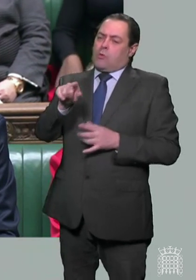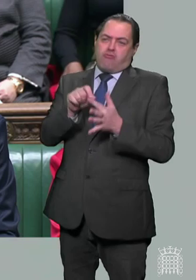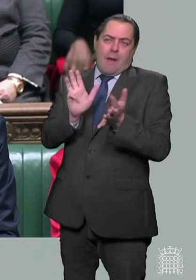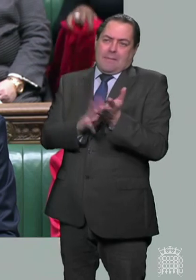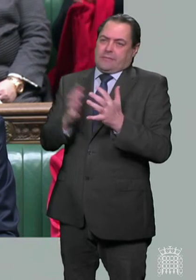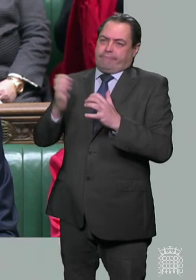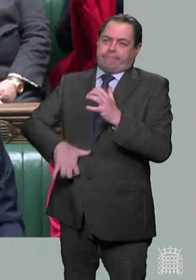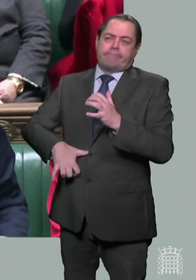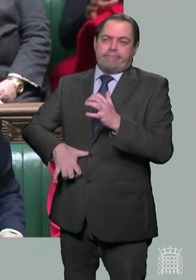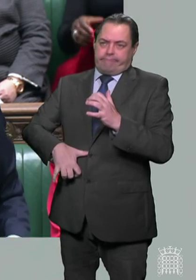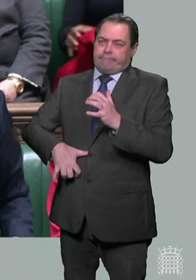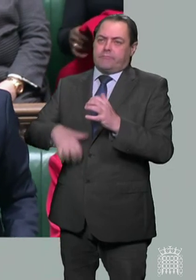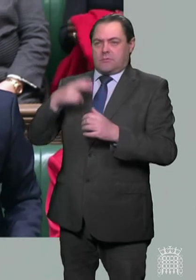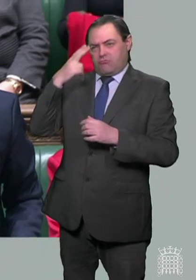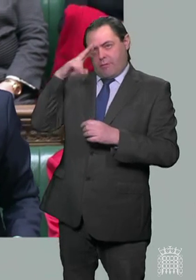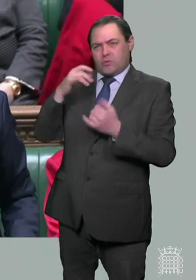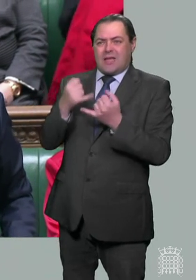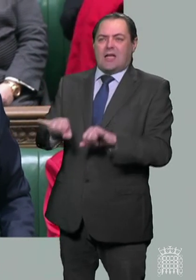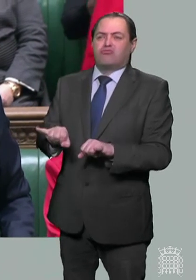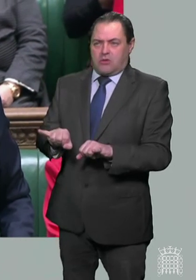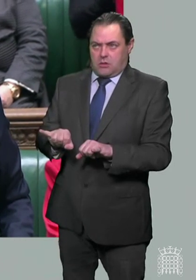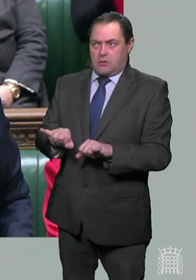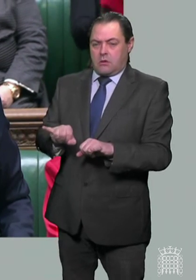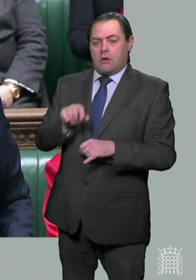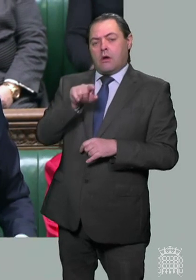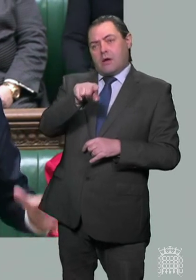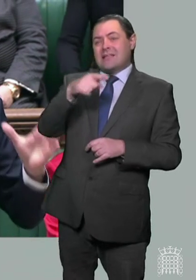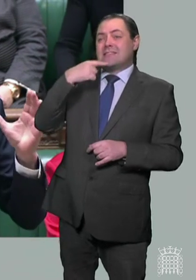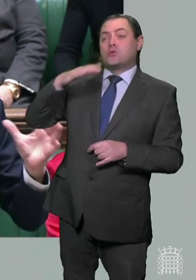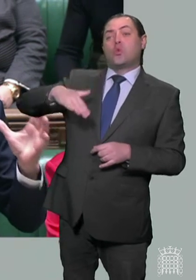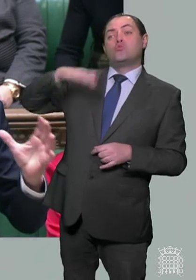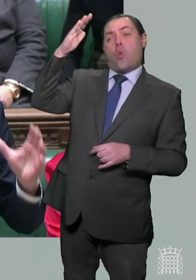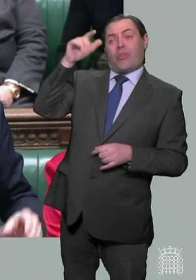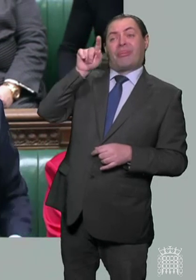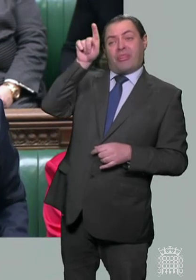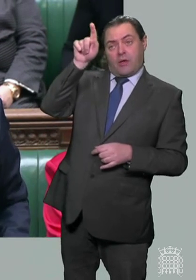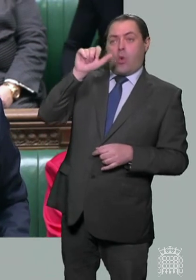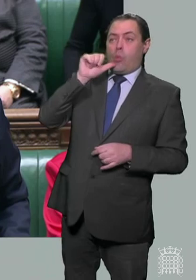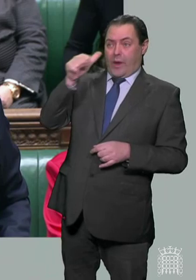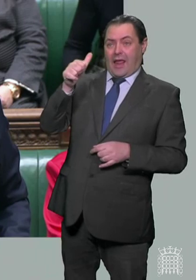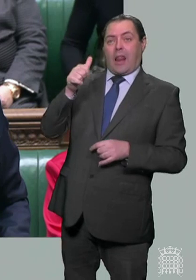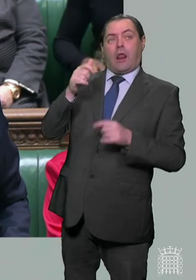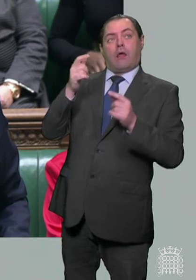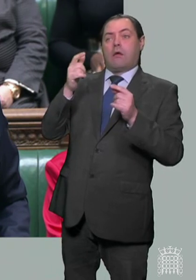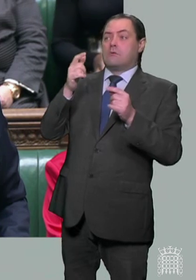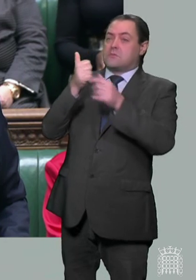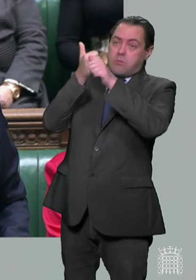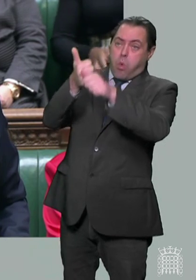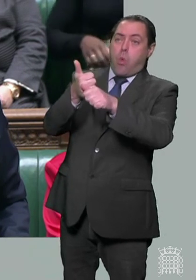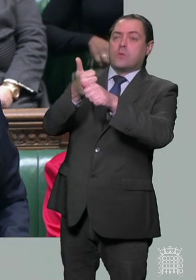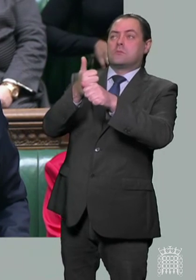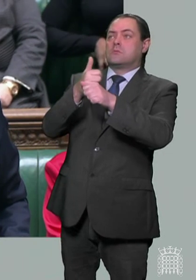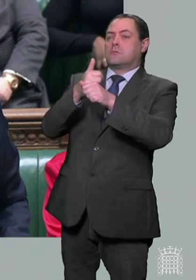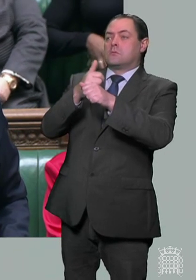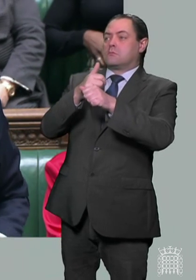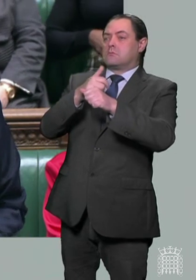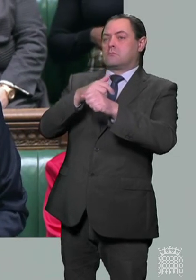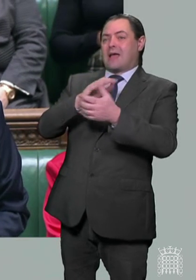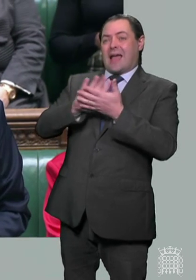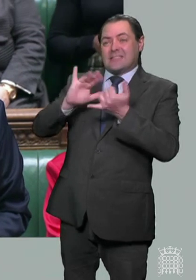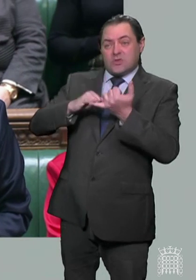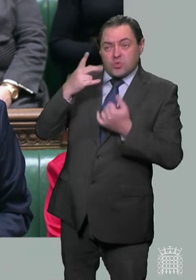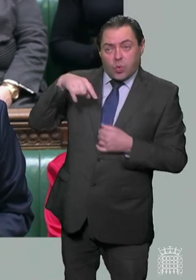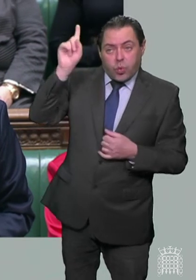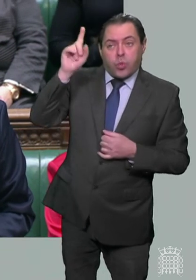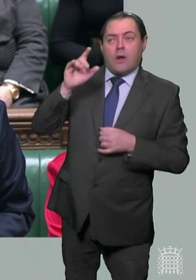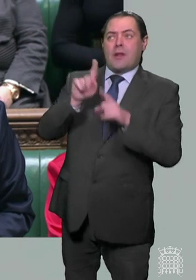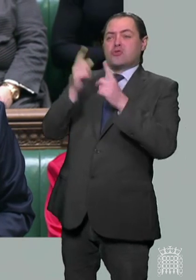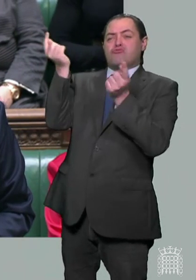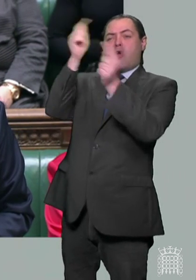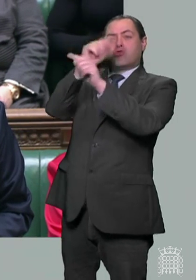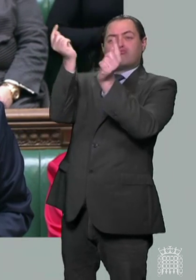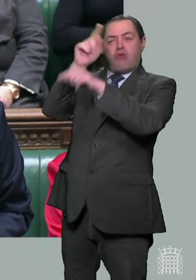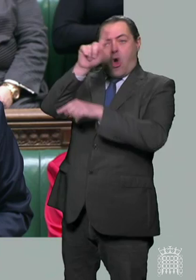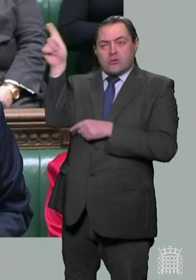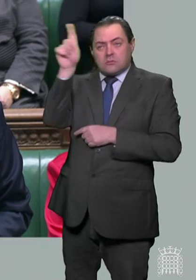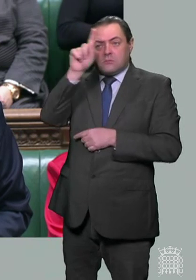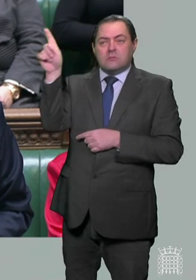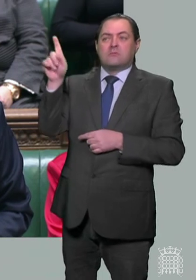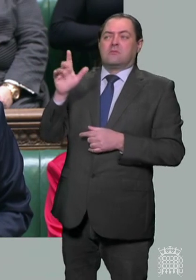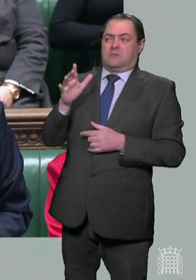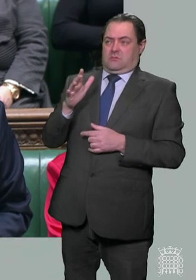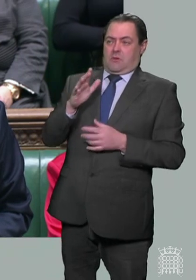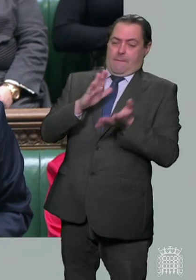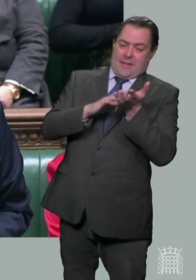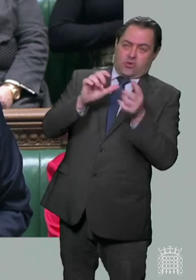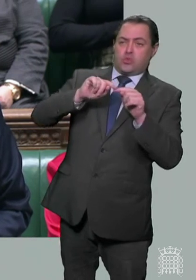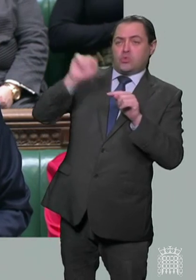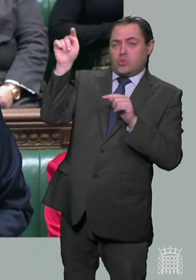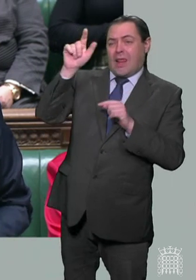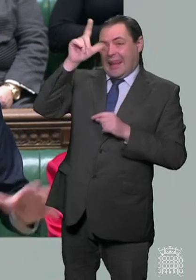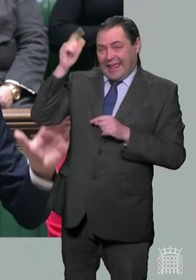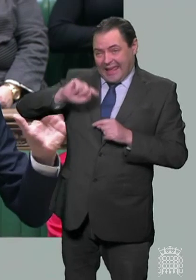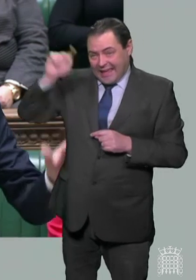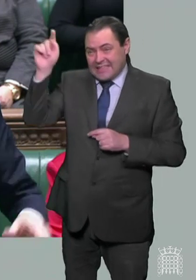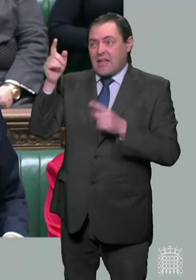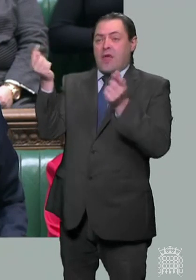A central plank in this Government’s promise to the north of England is a Crossrail of the north with at least an entirely new high-speed rail line between Manchester and Leeds.